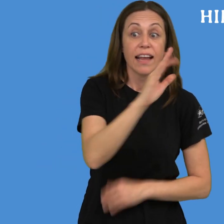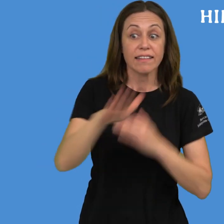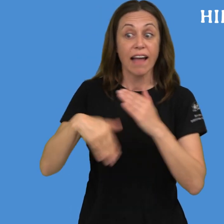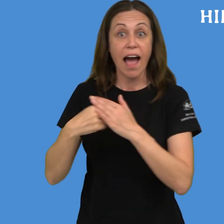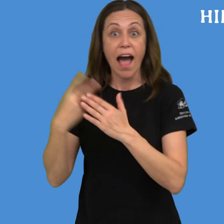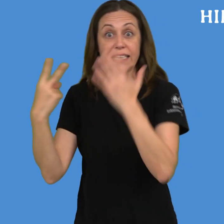hasta